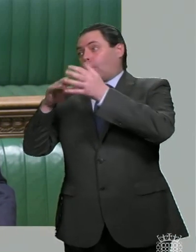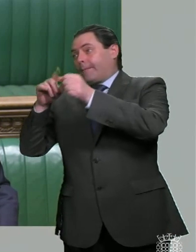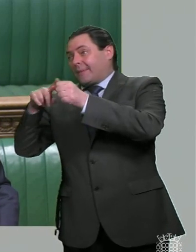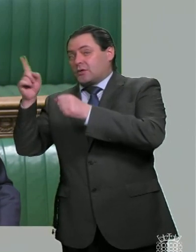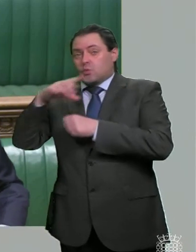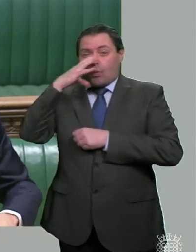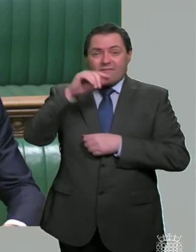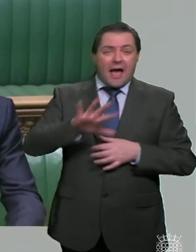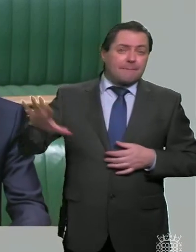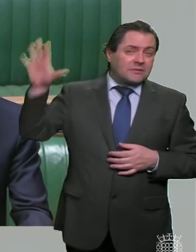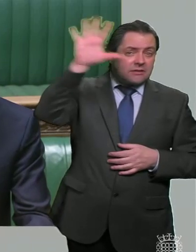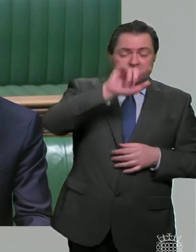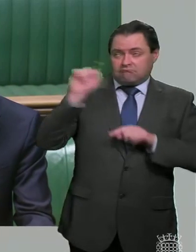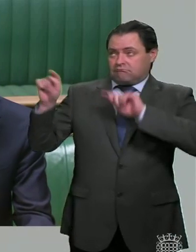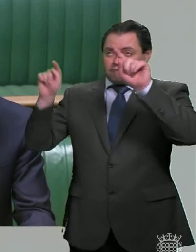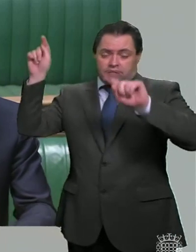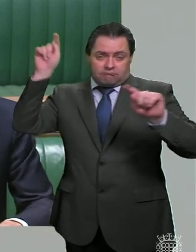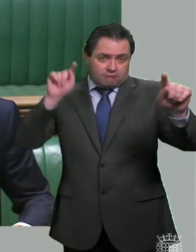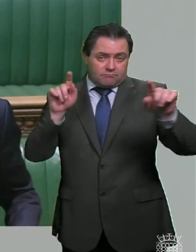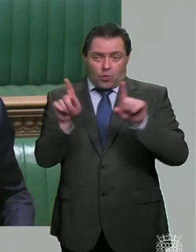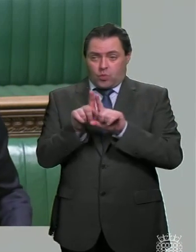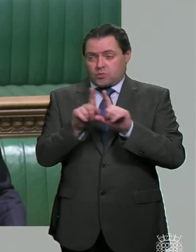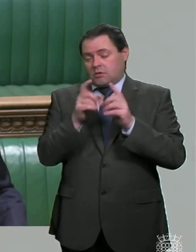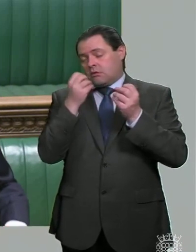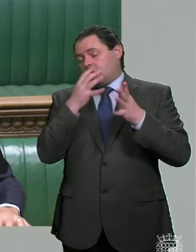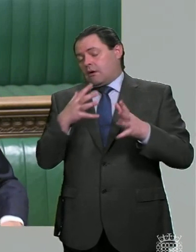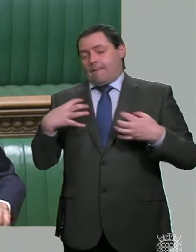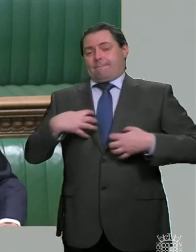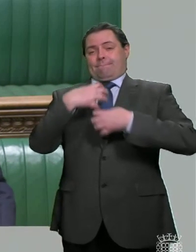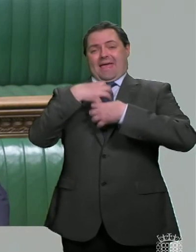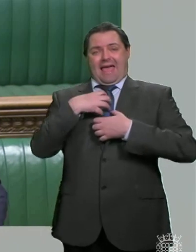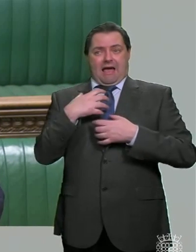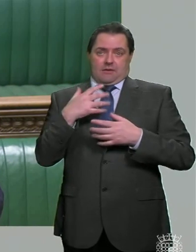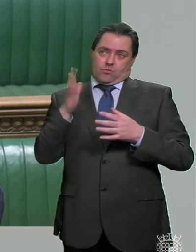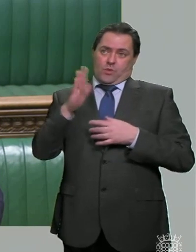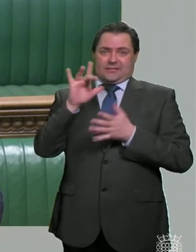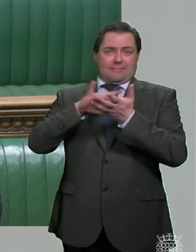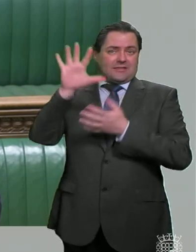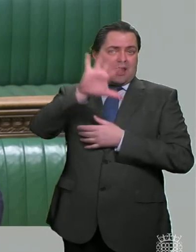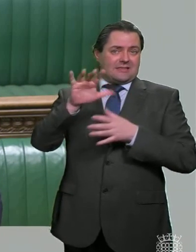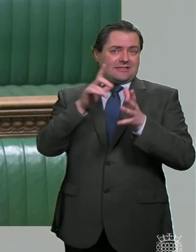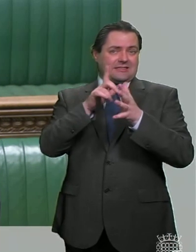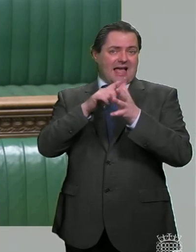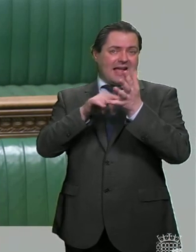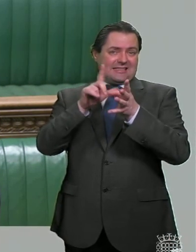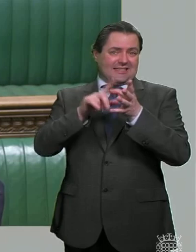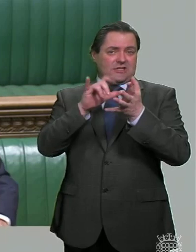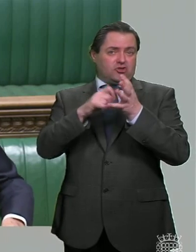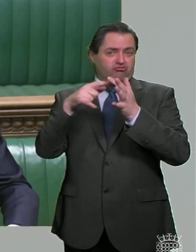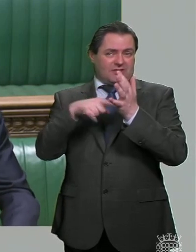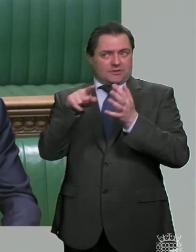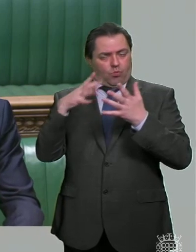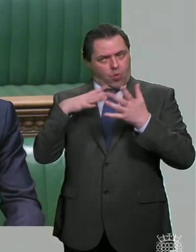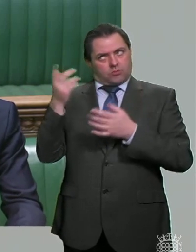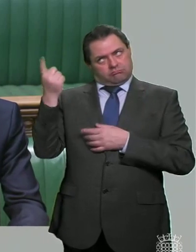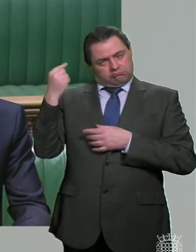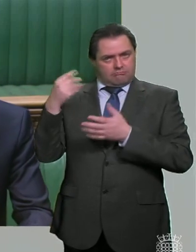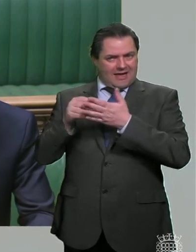I pay tribute to local leaders—like the brilliant Mayor for the West Midlands, Andy Street—who are making the case for investment in their area.